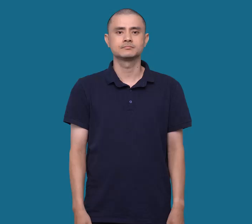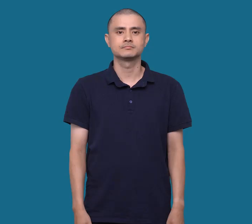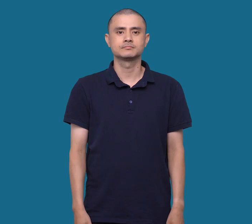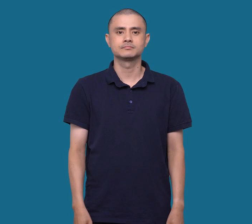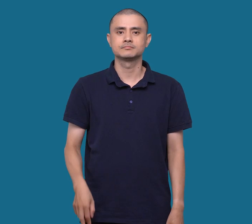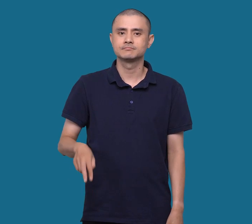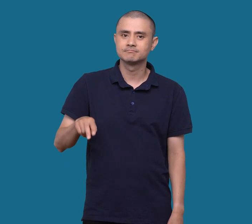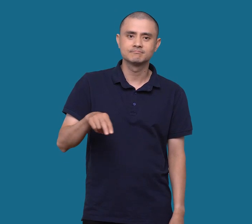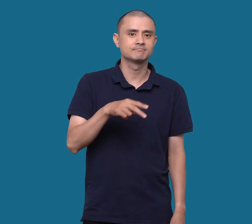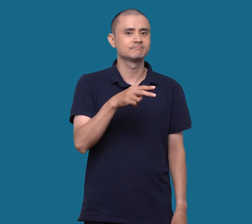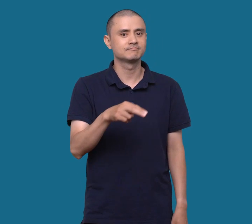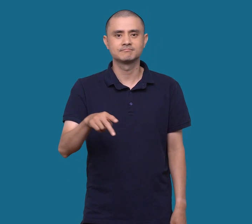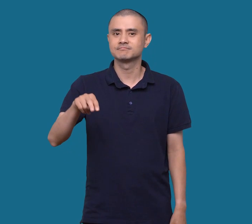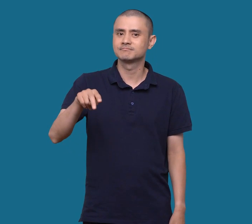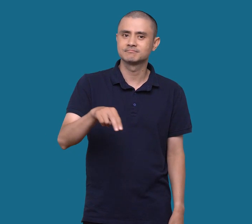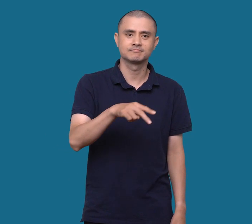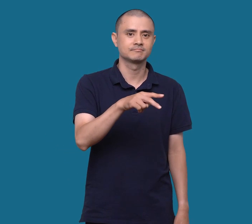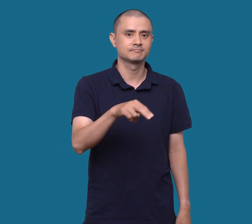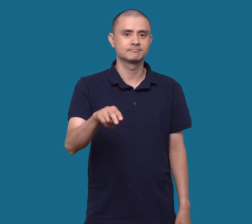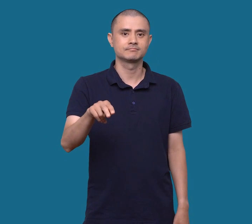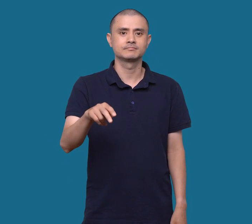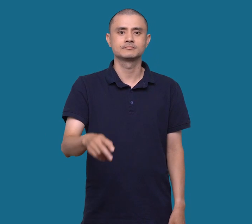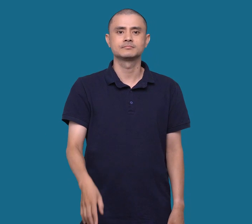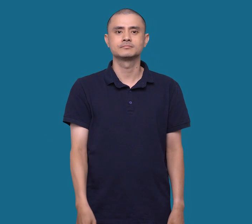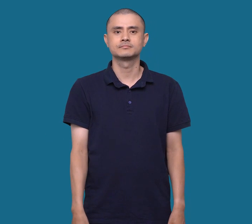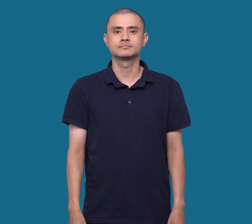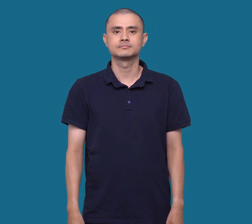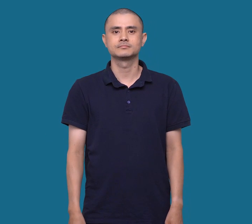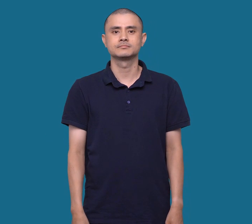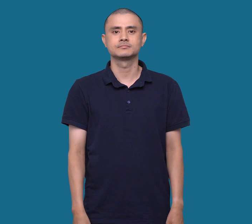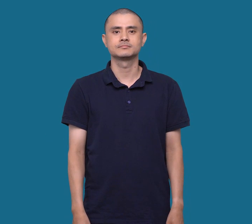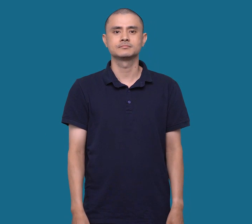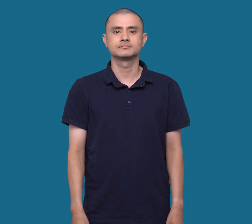đi dạo